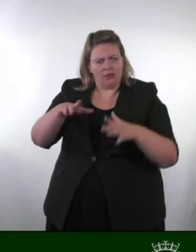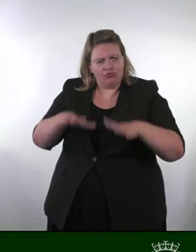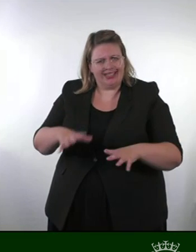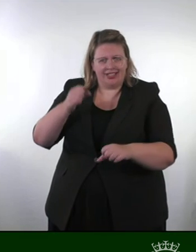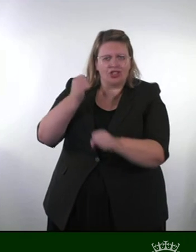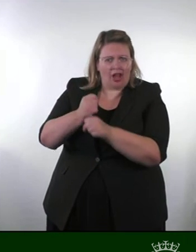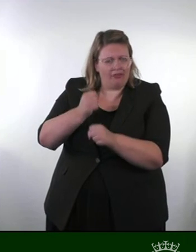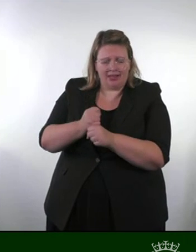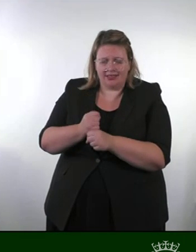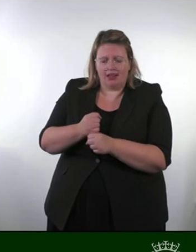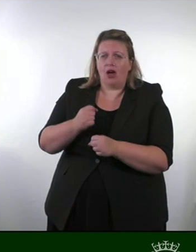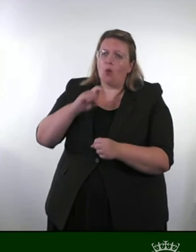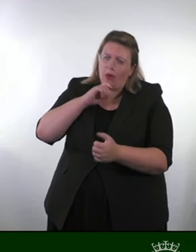That is not a lie.